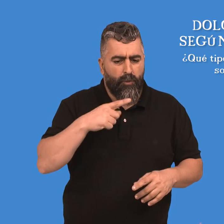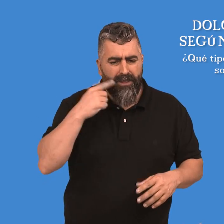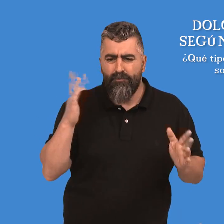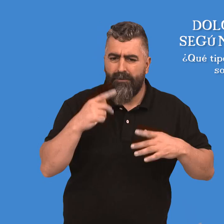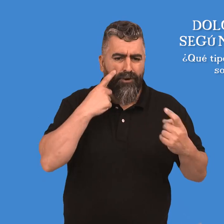haber no